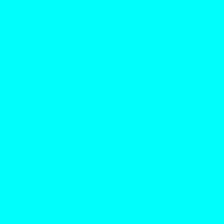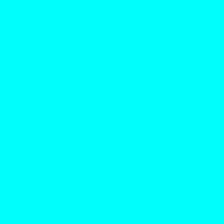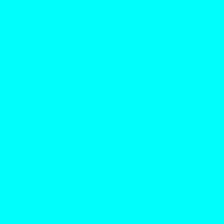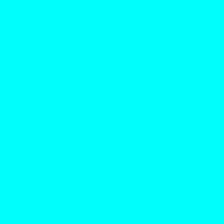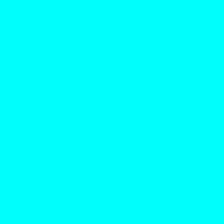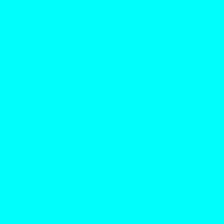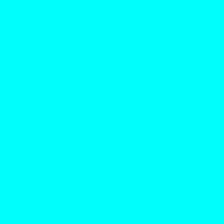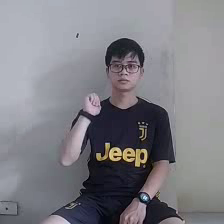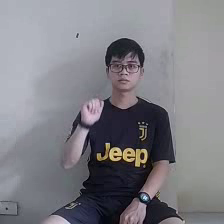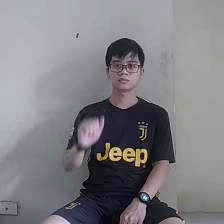Nghỉ ngơi